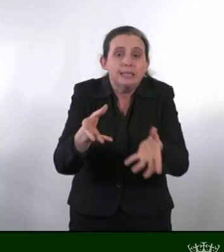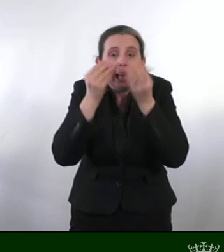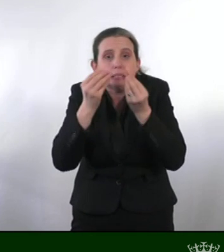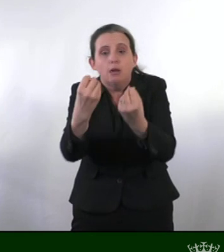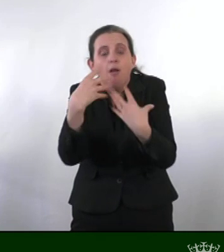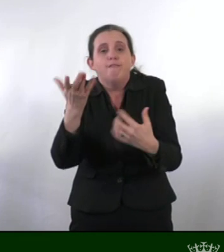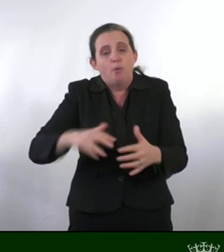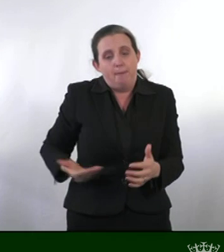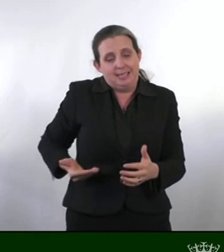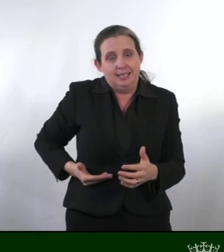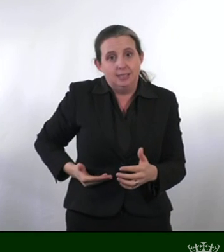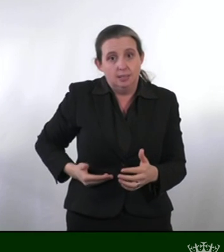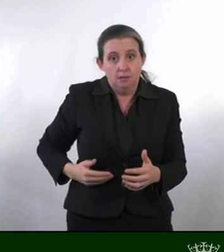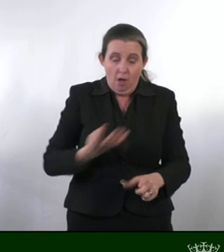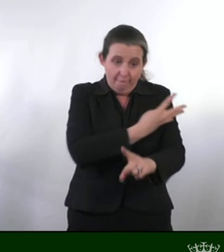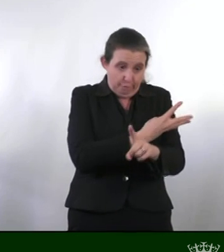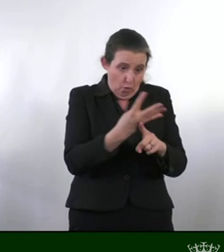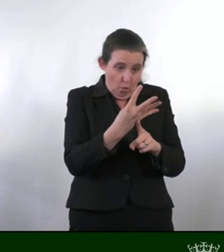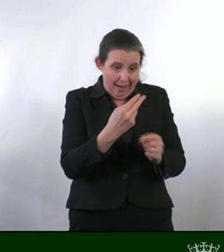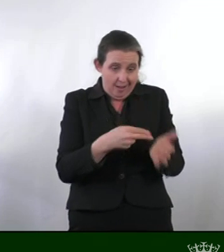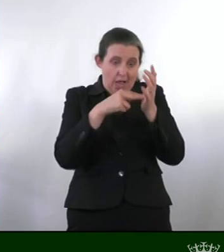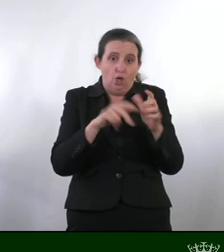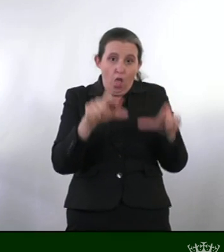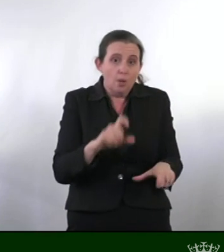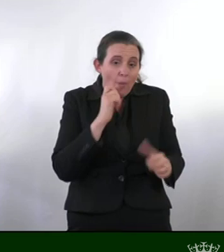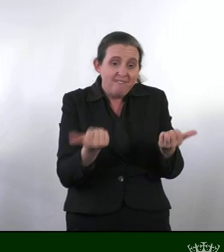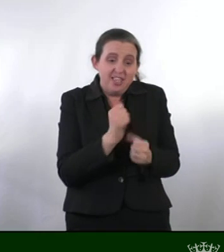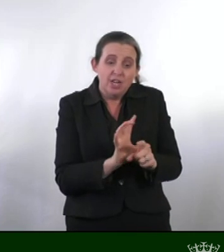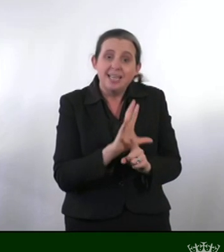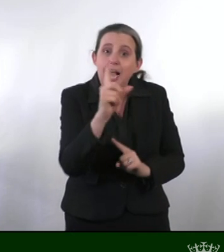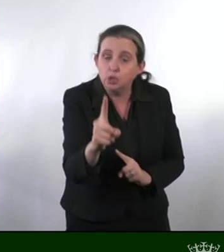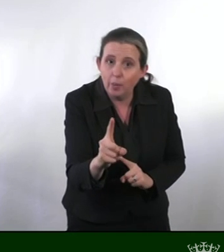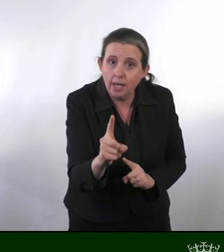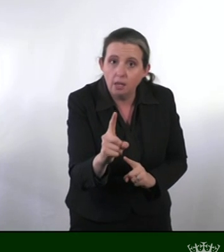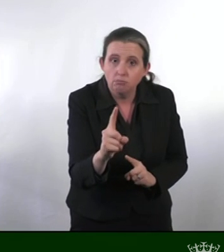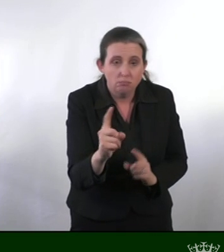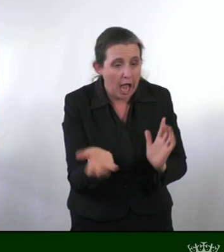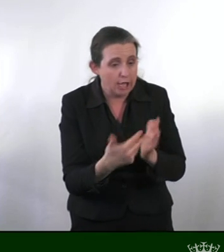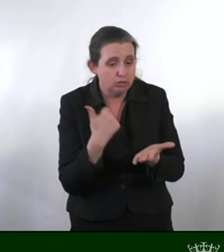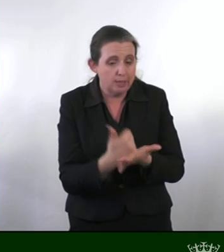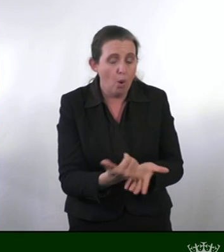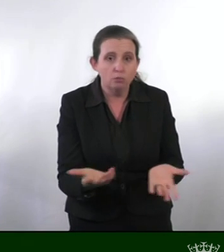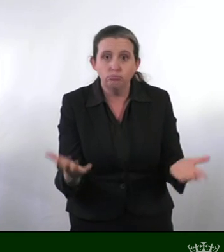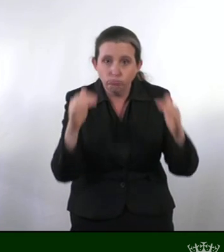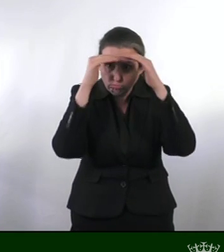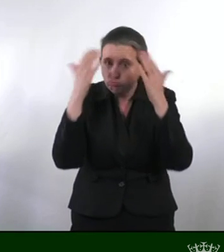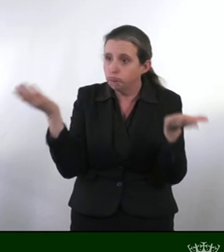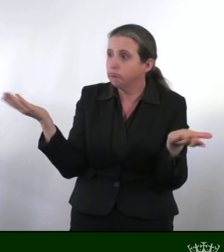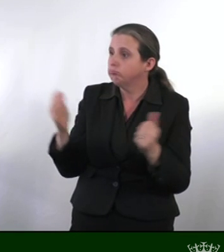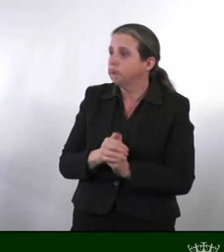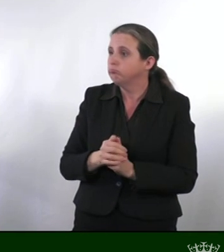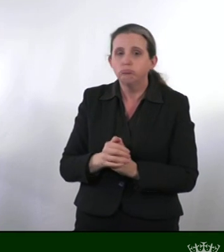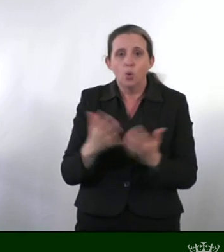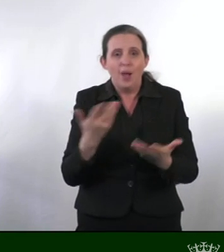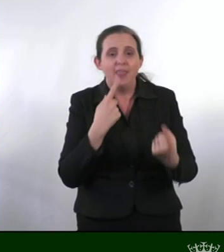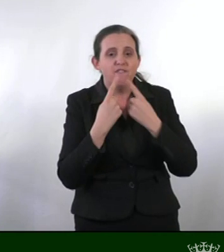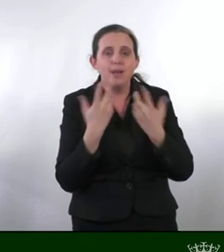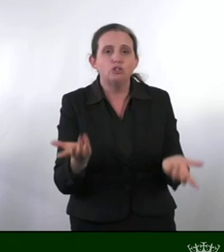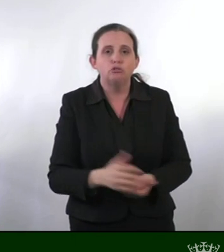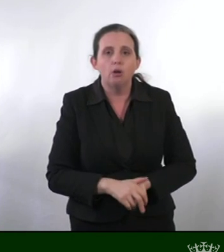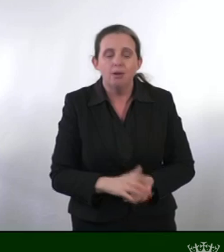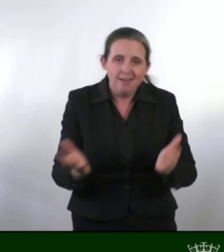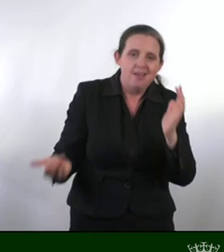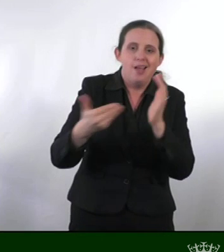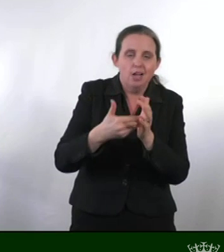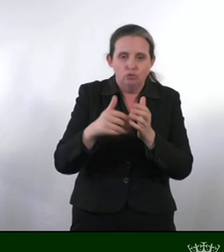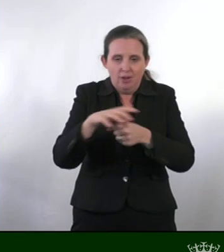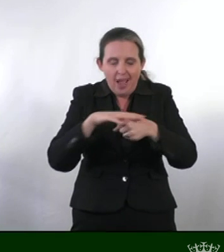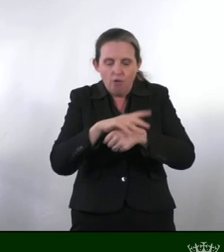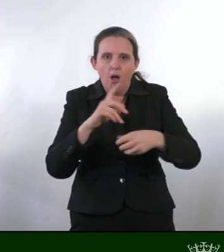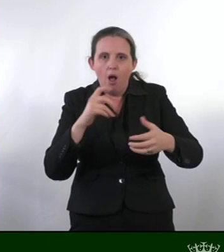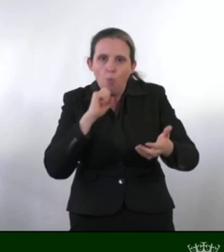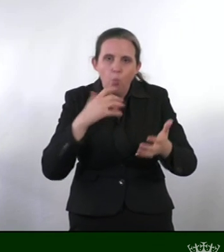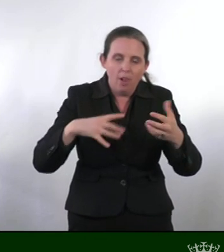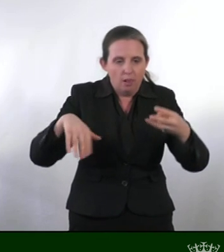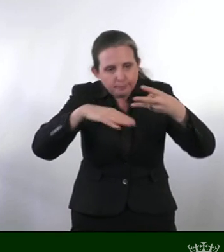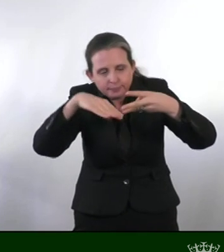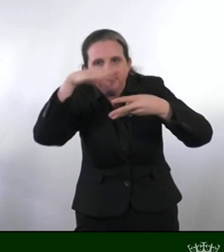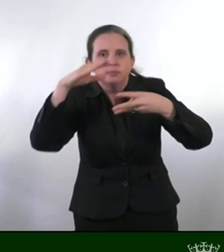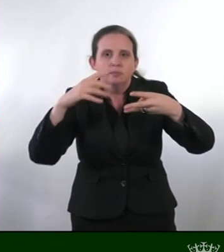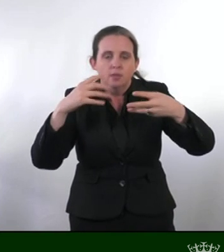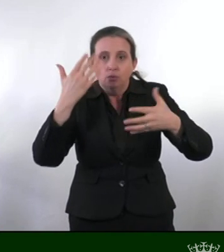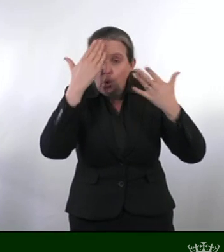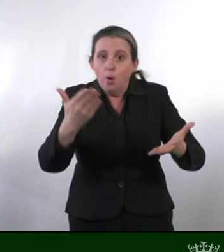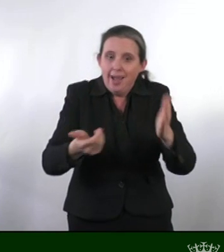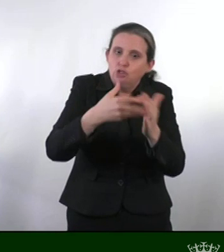We are less than a week from the end of the lockdown, yet we have heard nothing about whether extra support will be provided through the additional restrictions support grant for areas subject once again to tough restrictions.